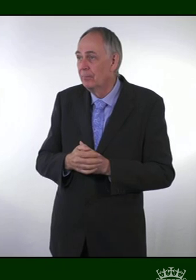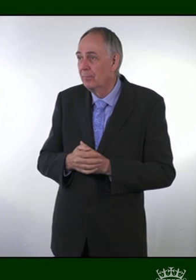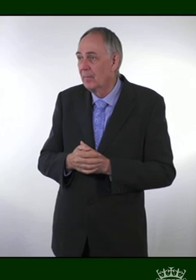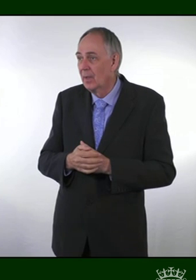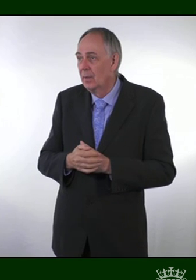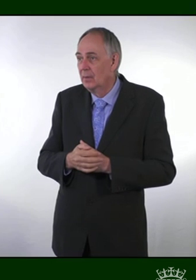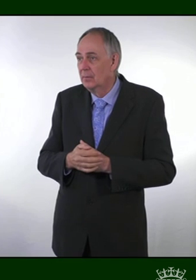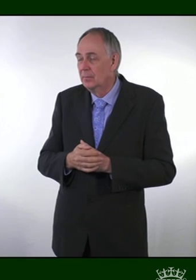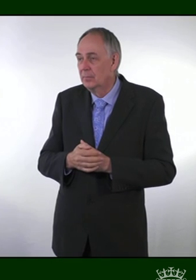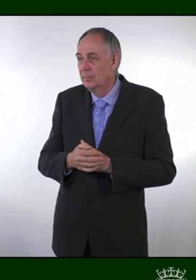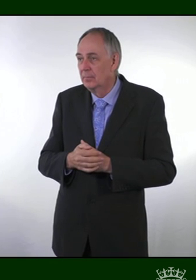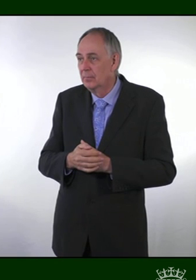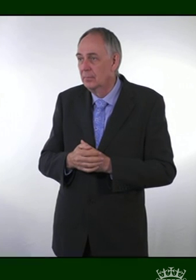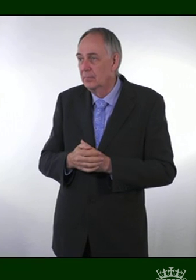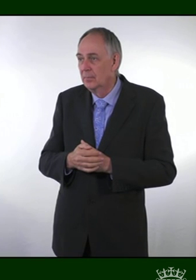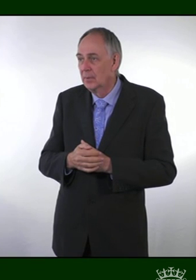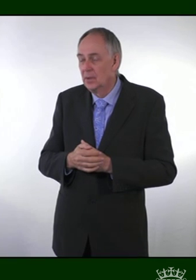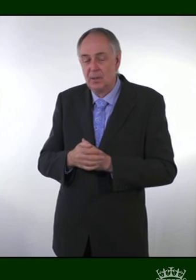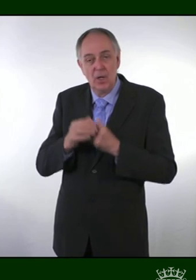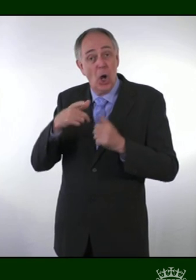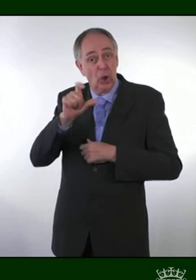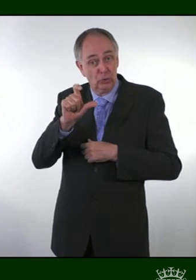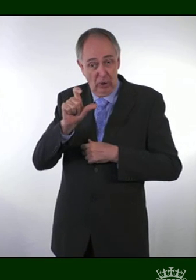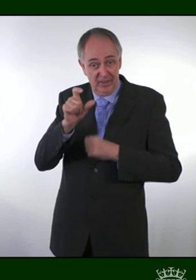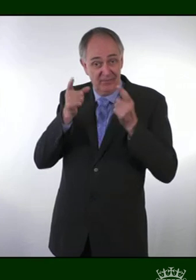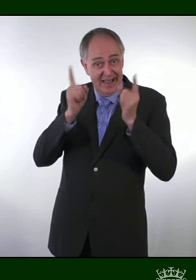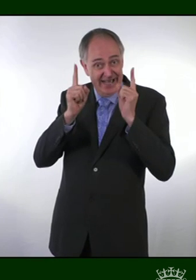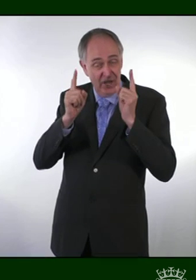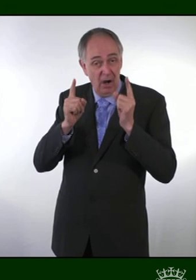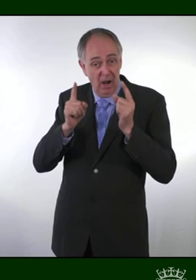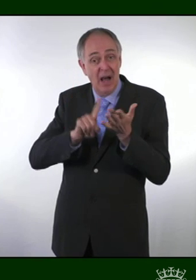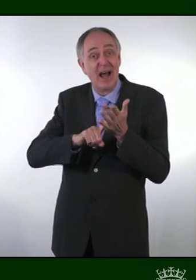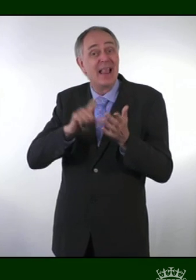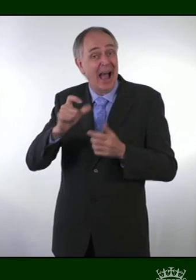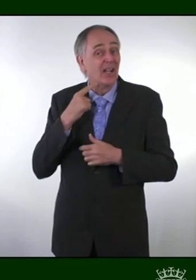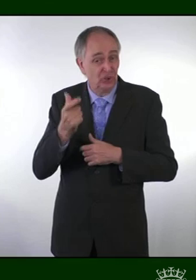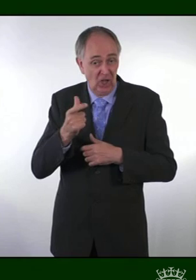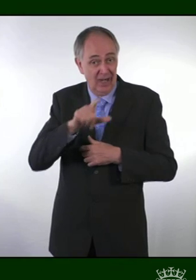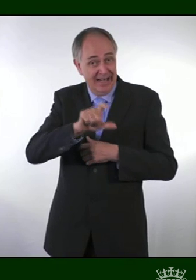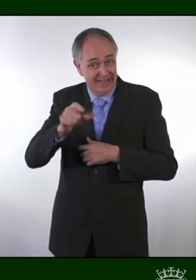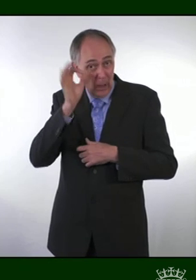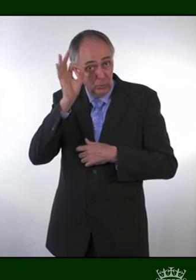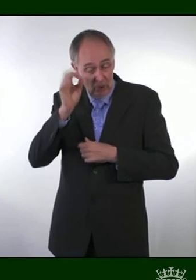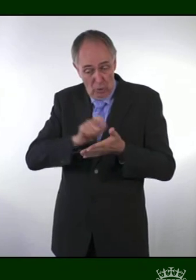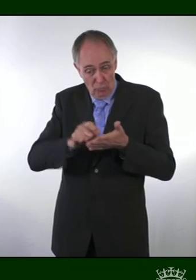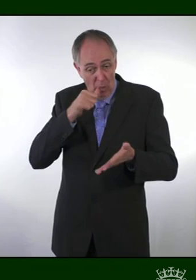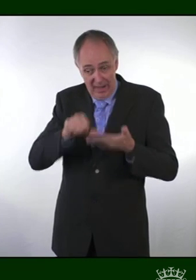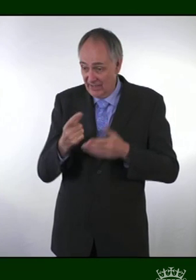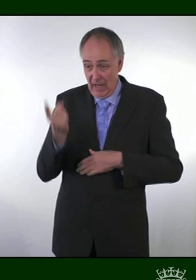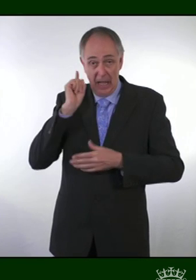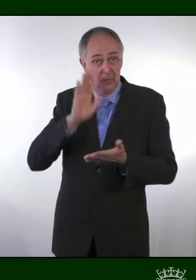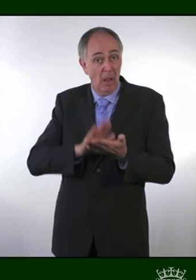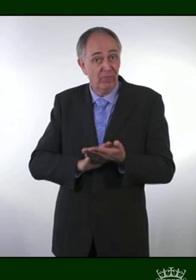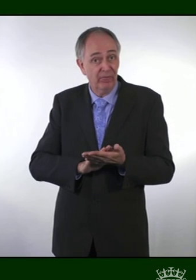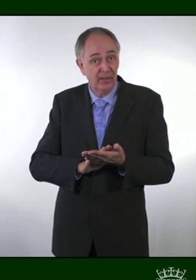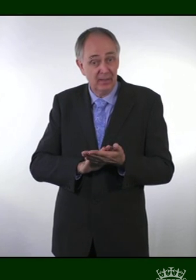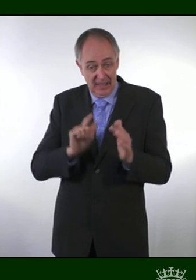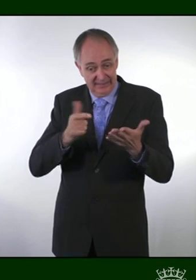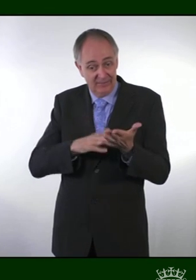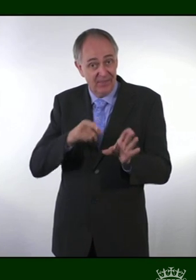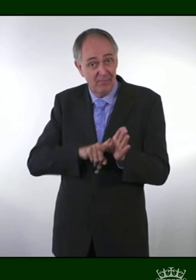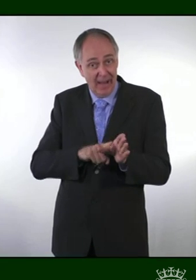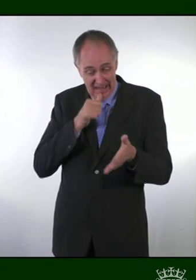The Conservative leader of Lancashire County Council wrote a letter to the Communities Secretary a month ago, on 7 May.